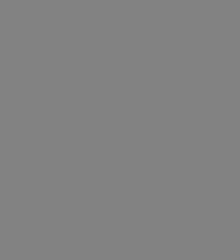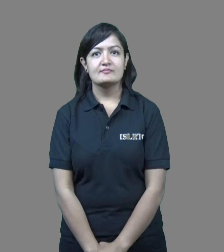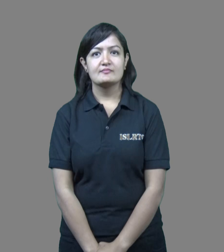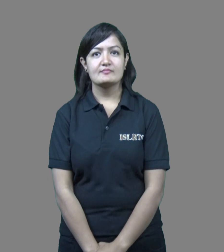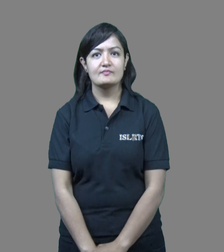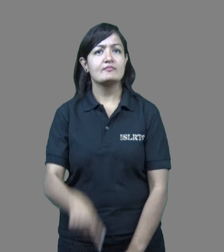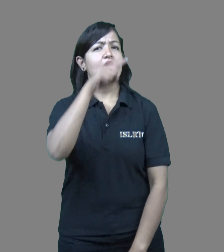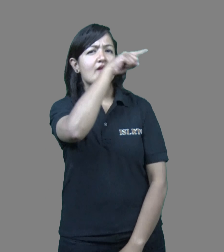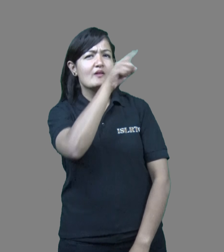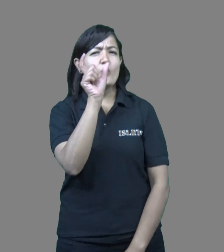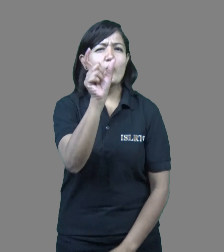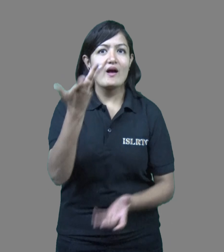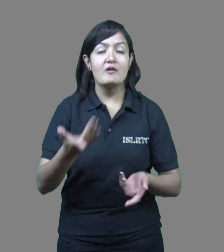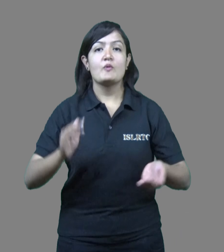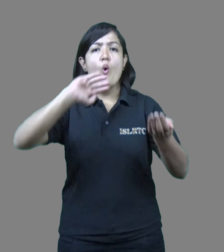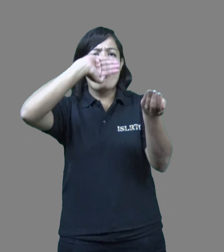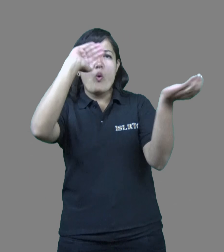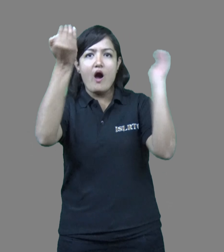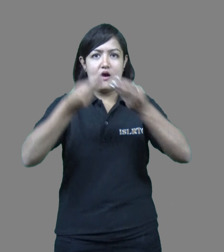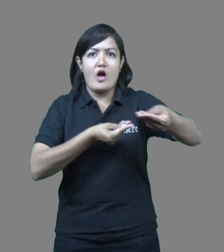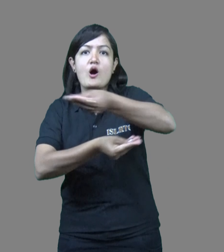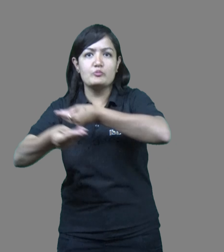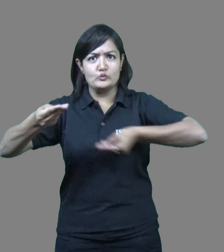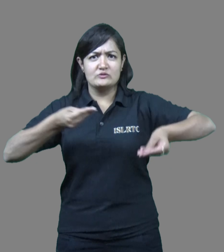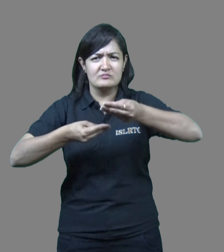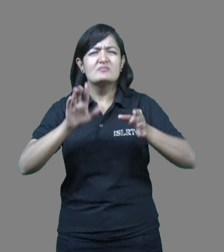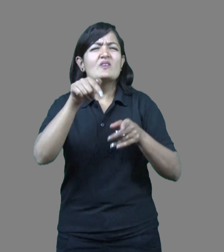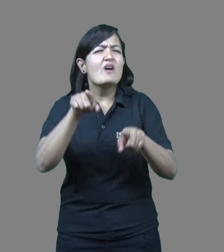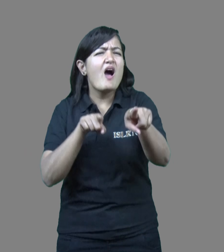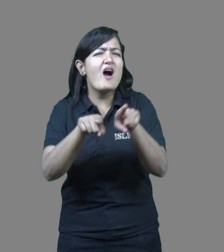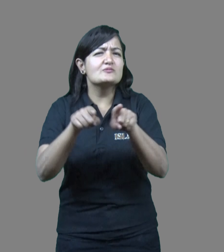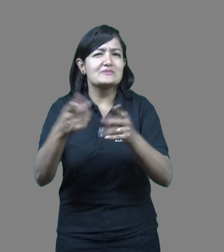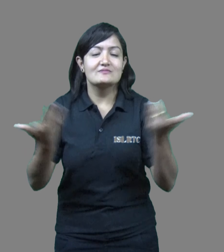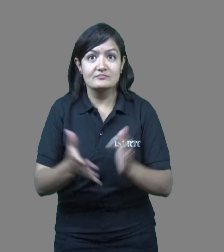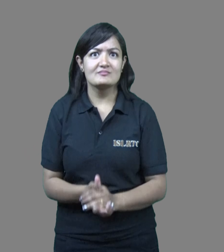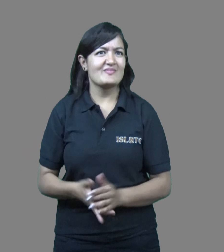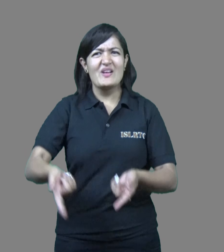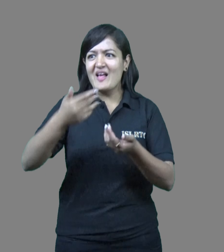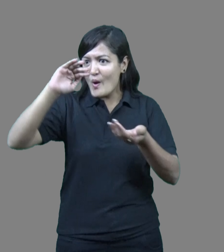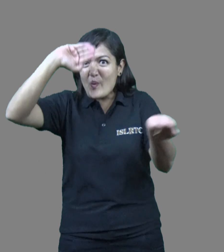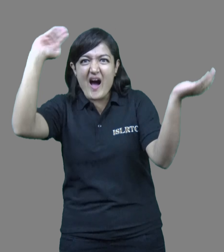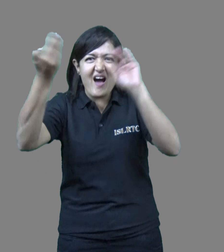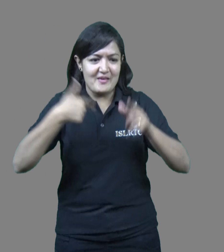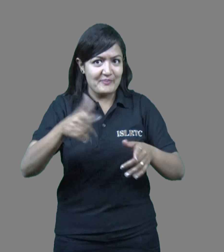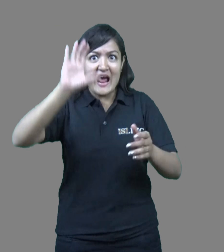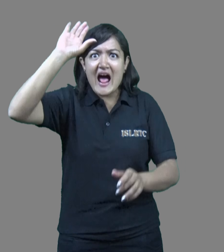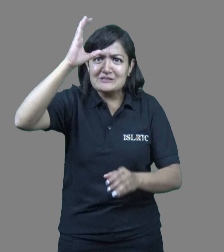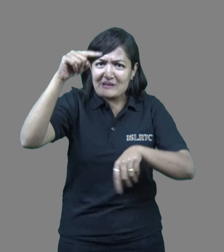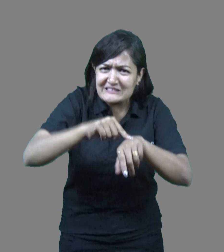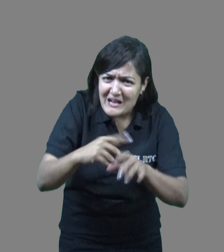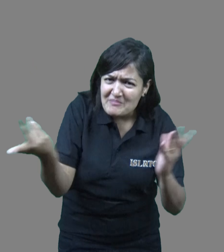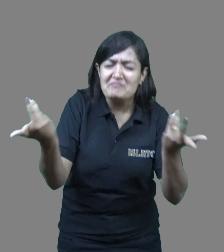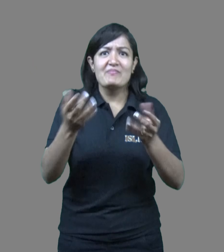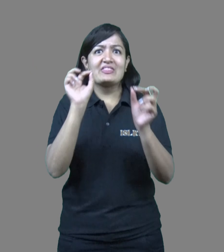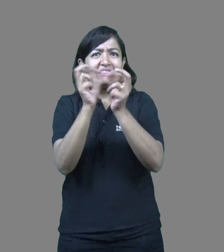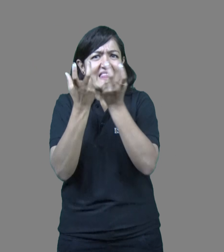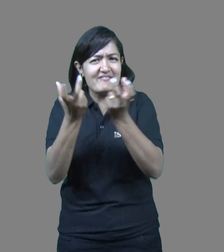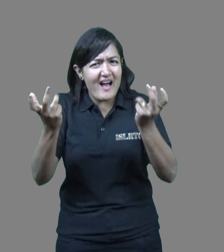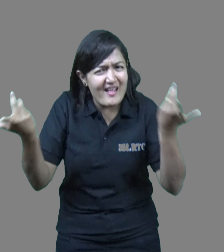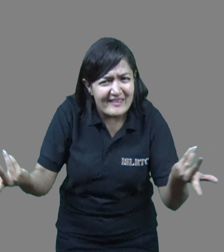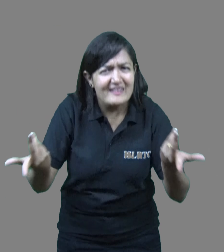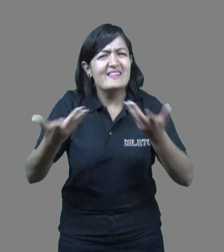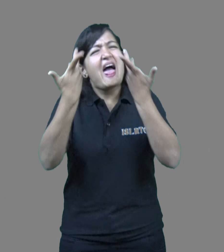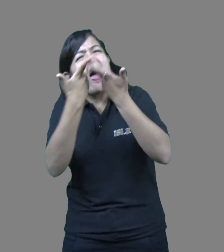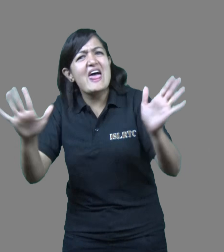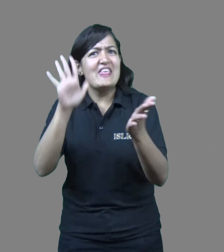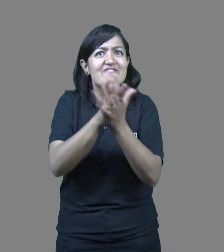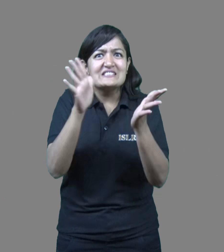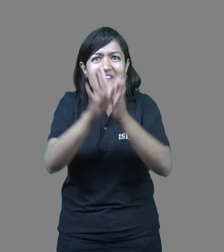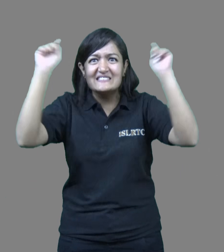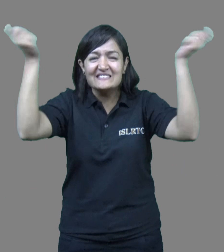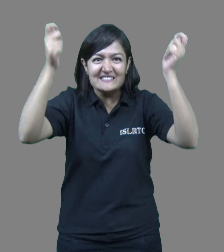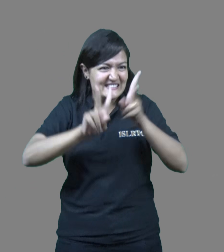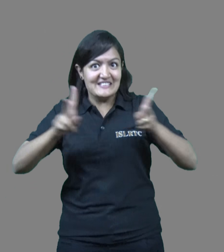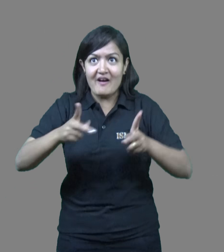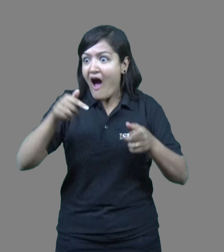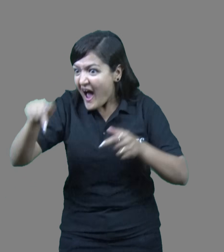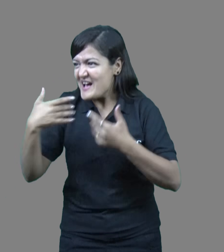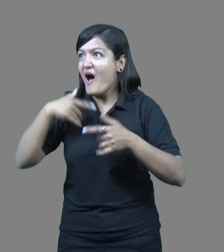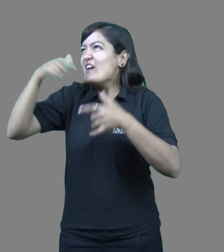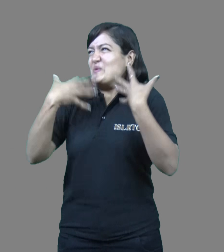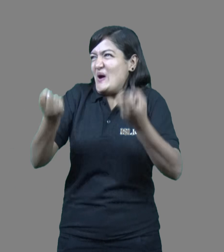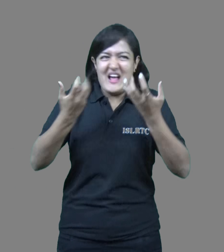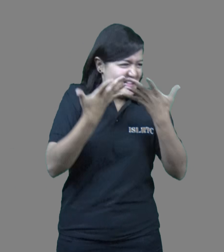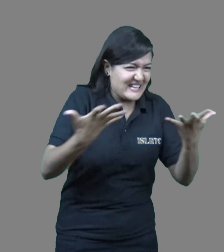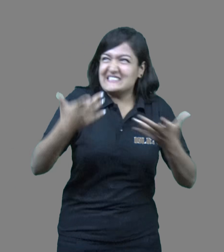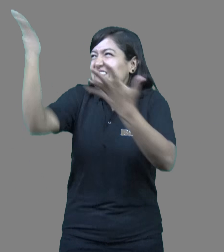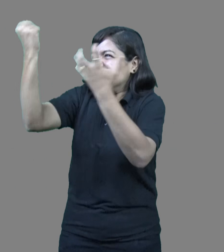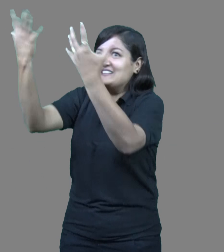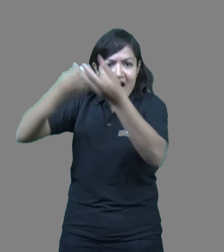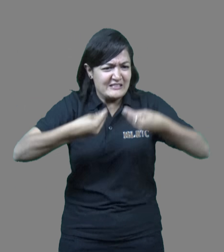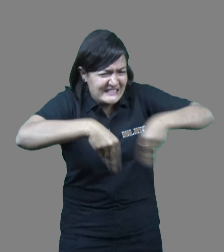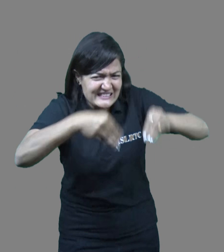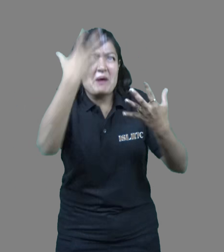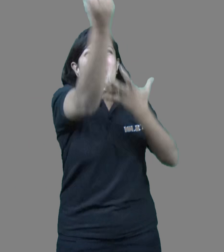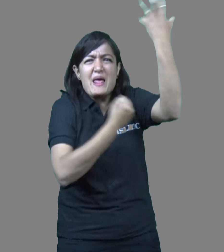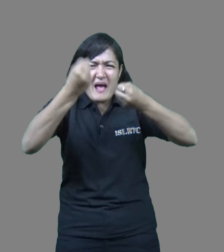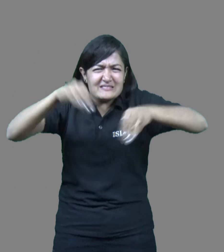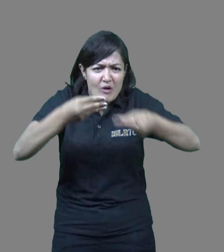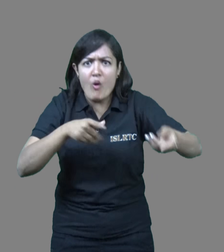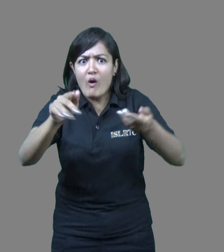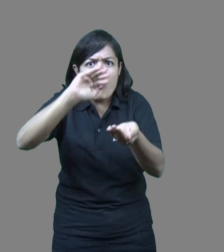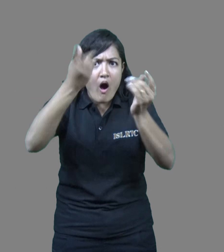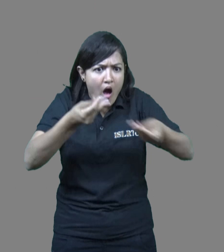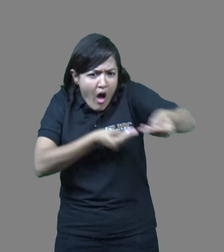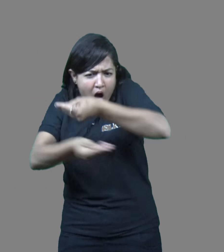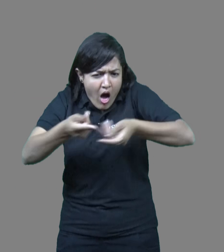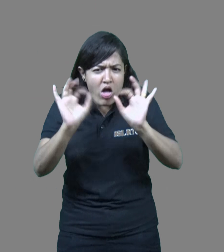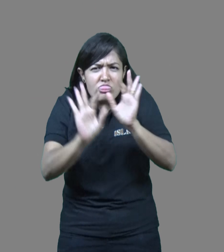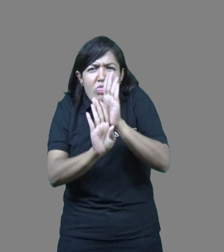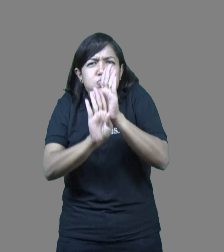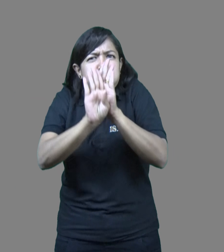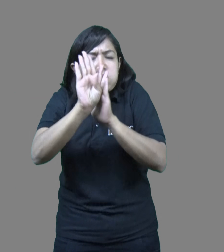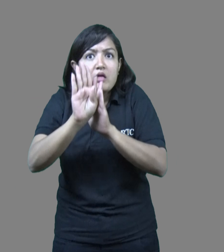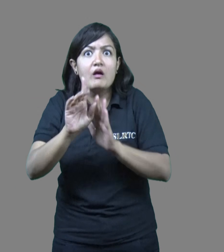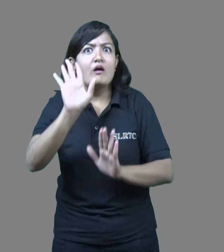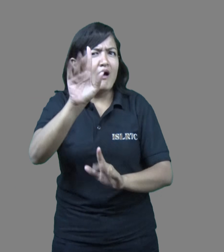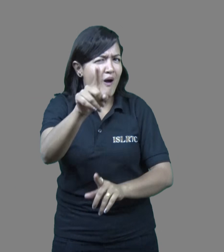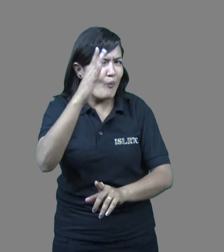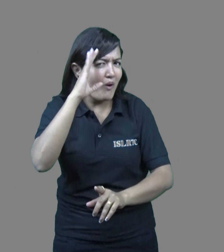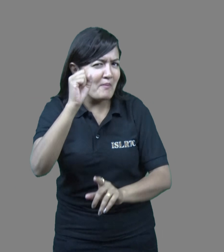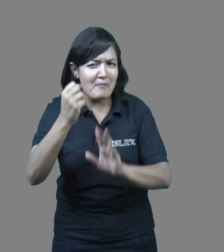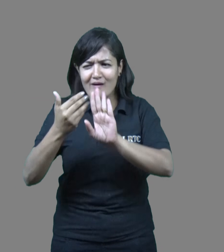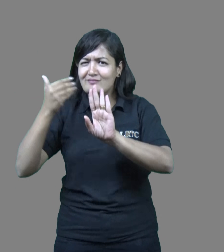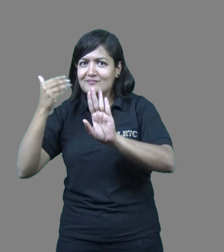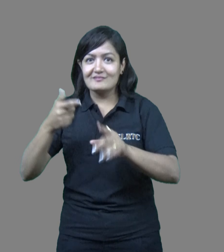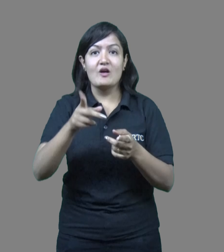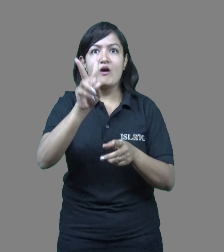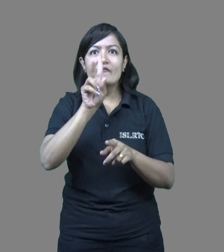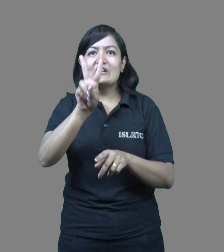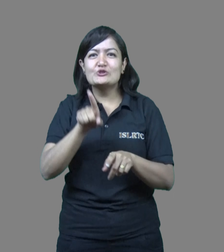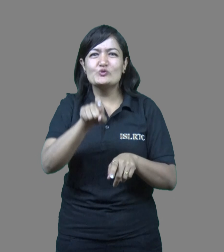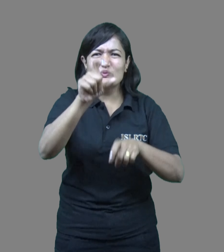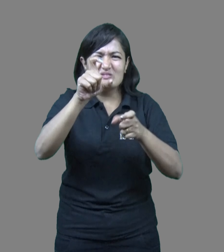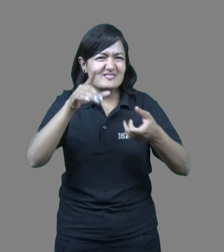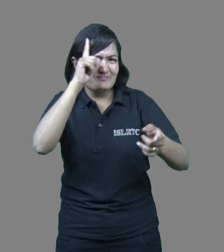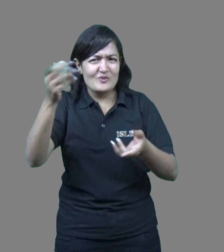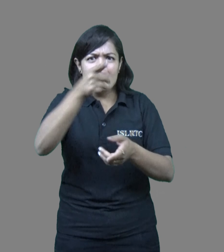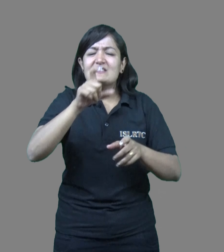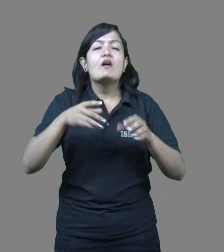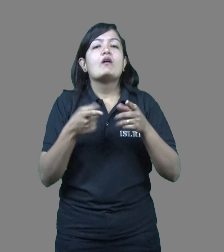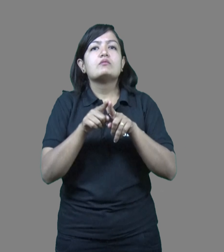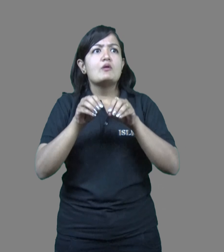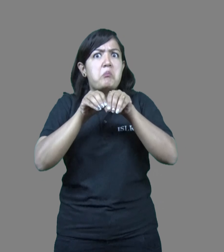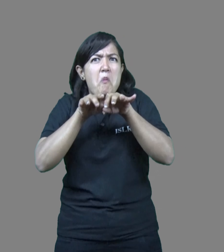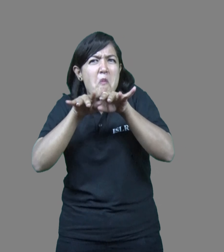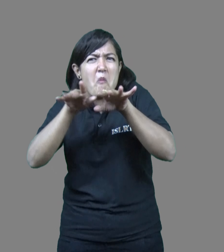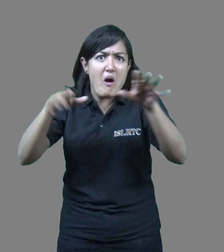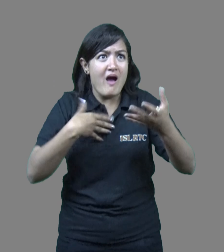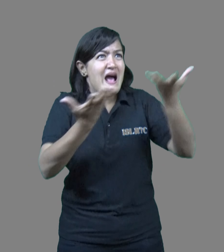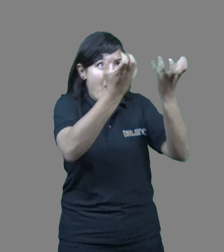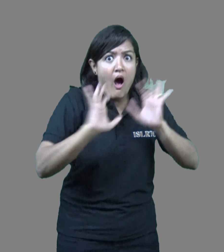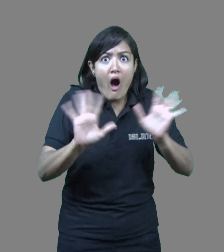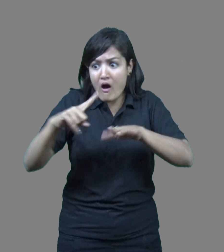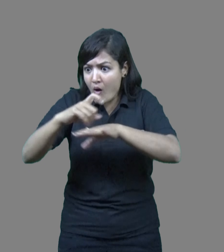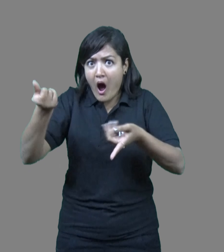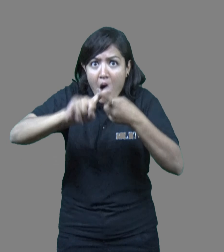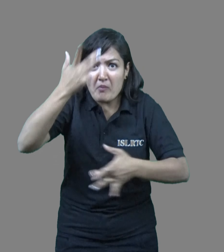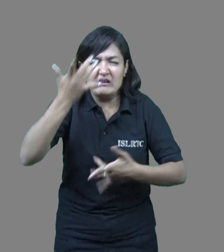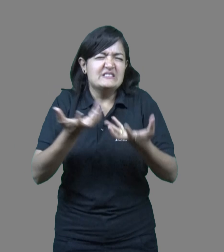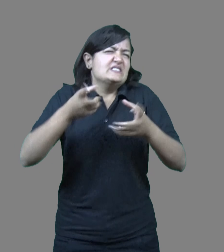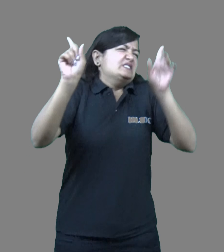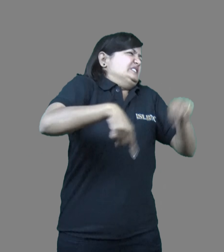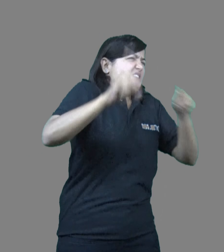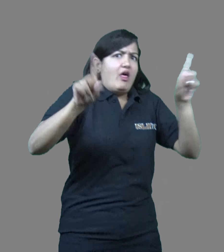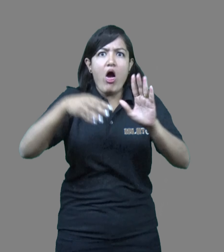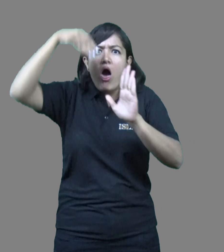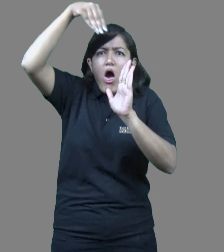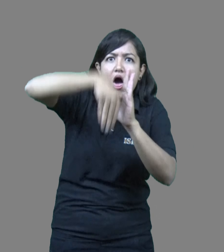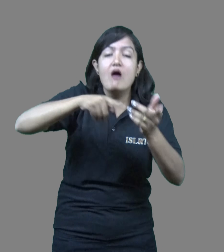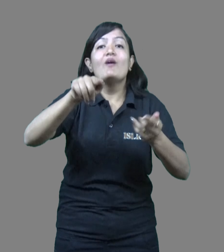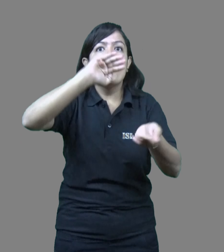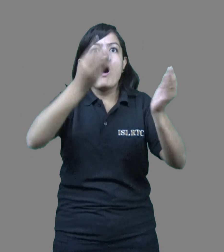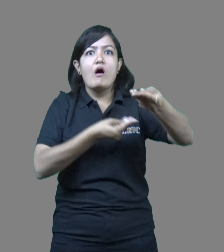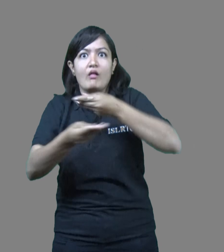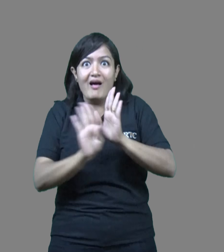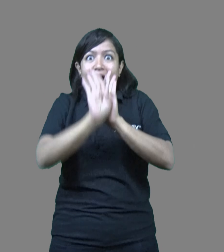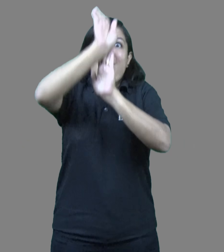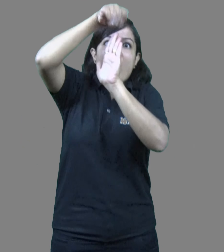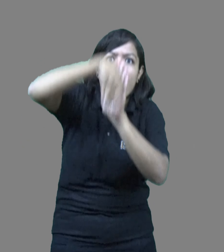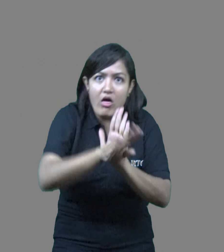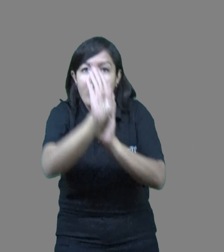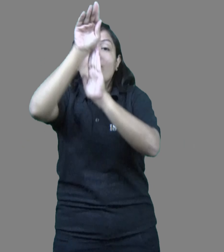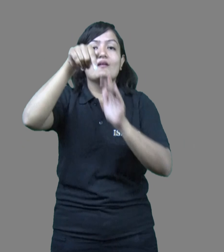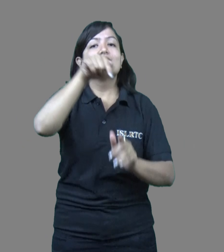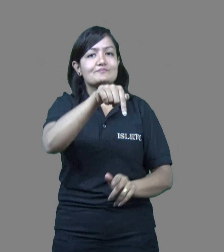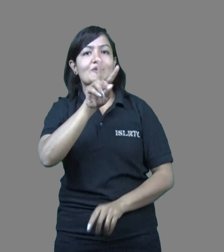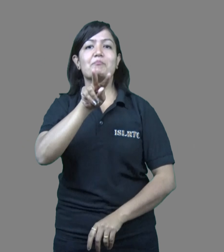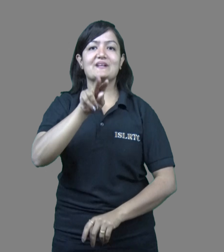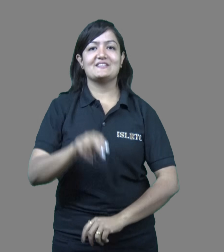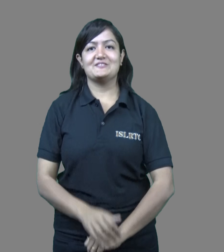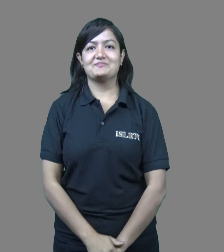Global Economy